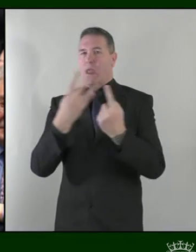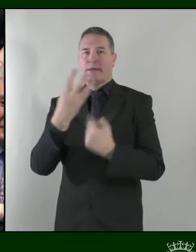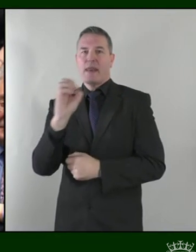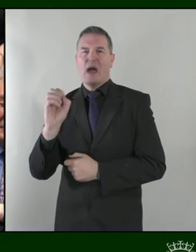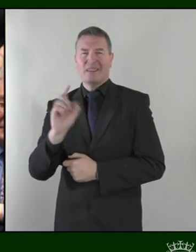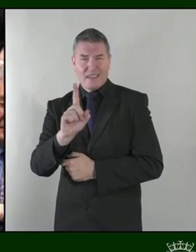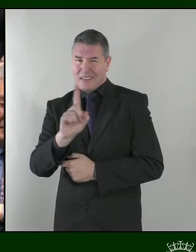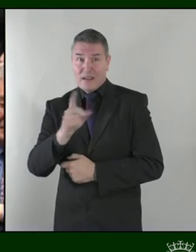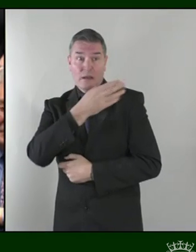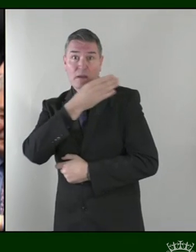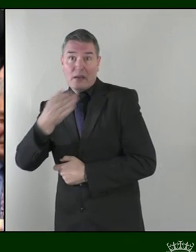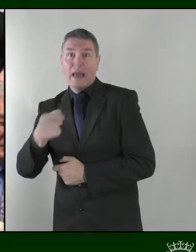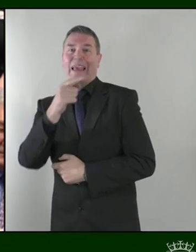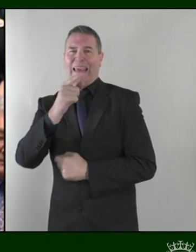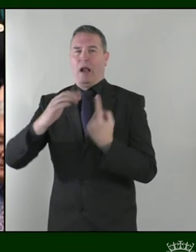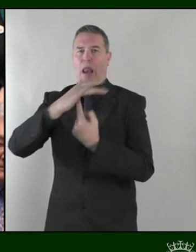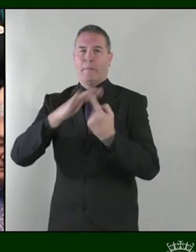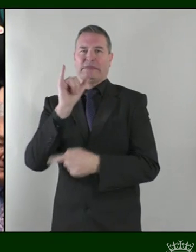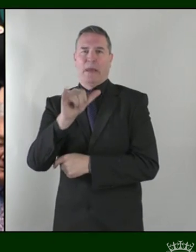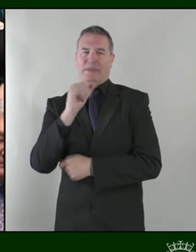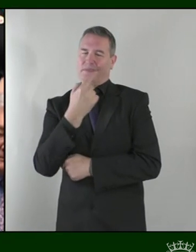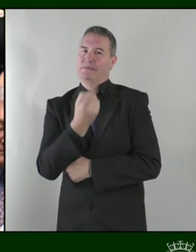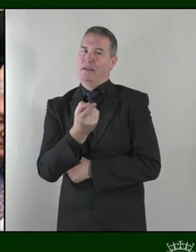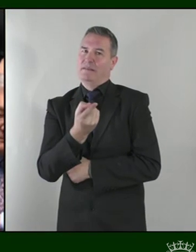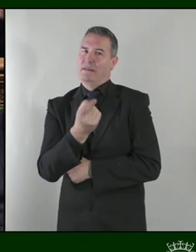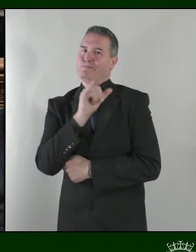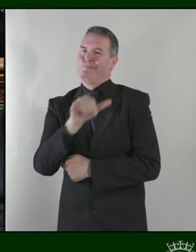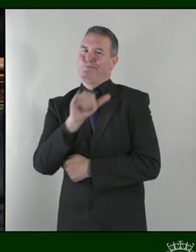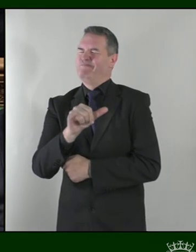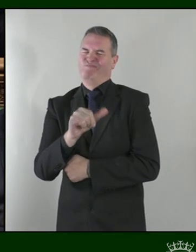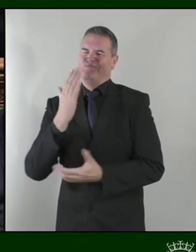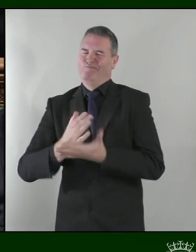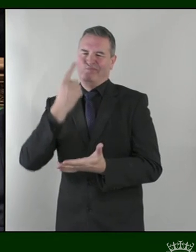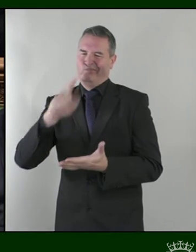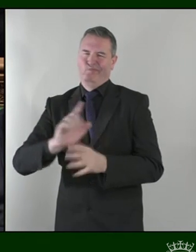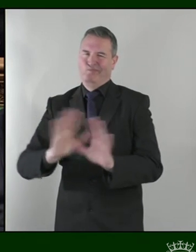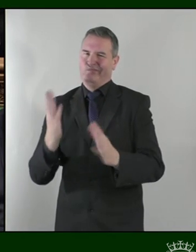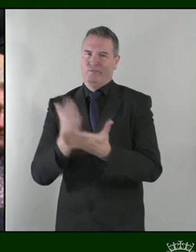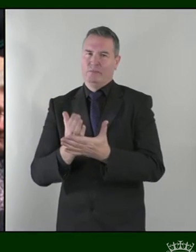During that time, of course, he was a climate sceptic who did not say anything about this at all.